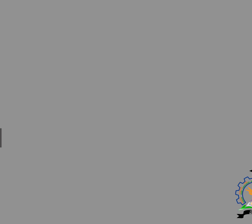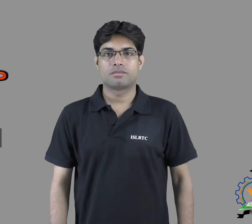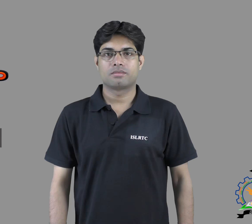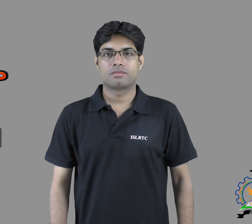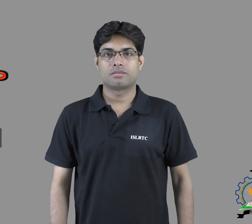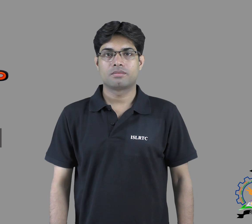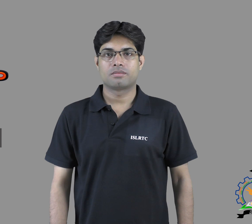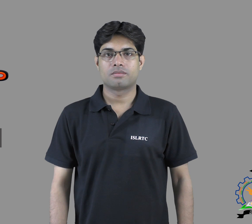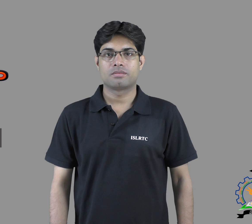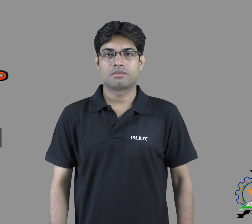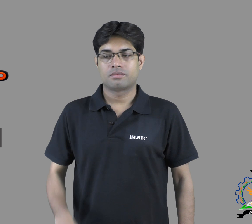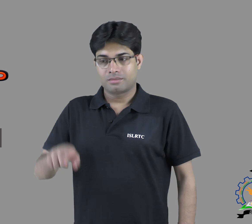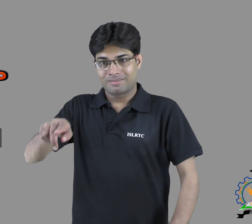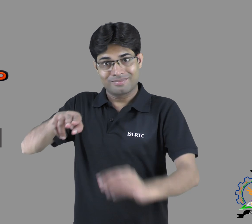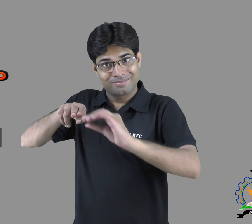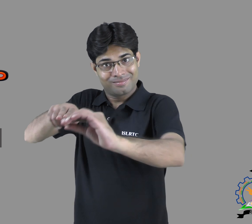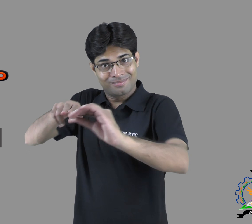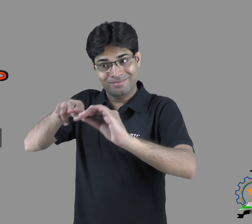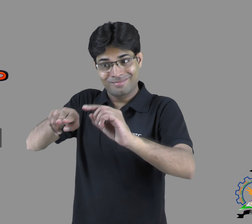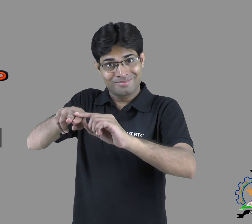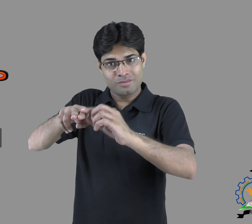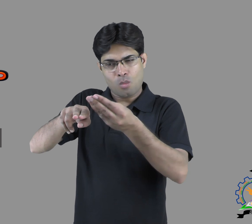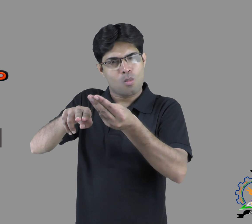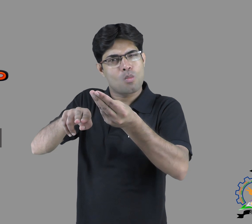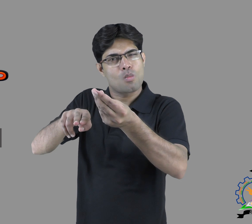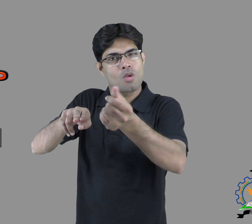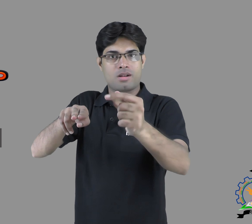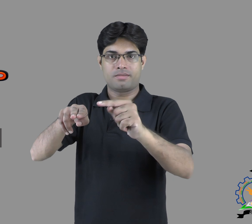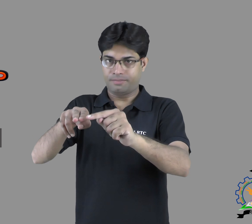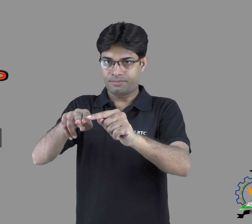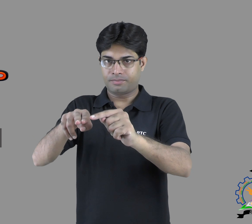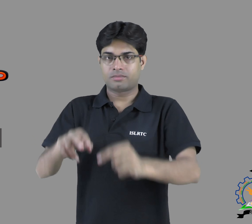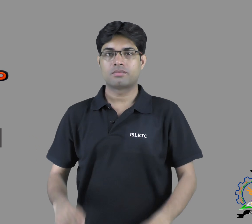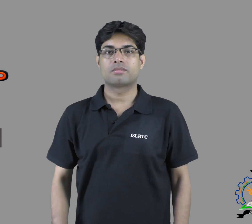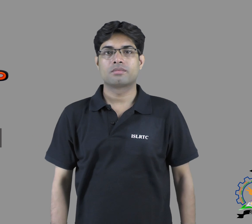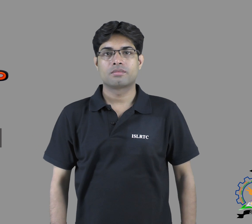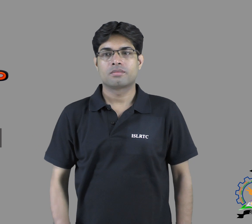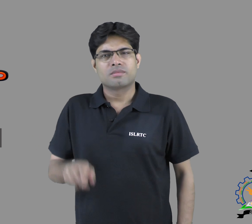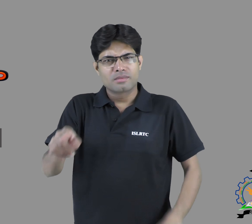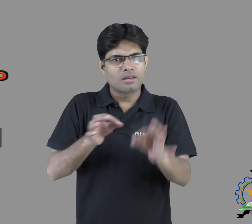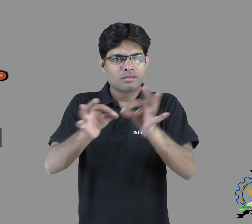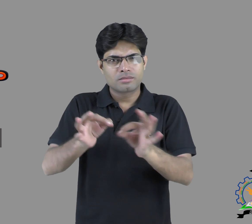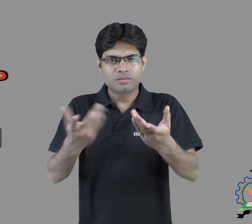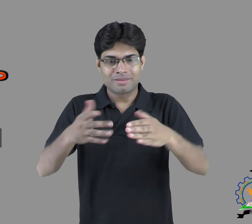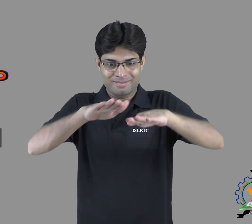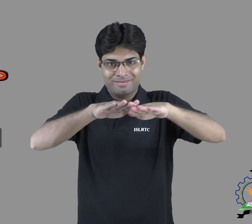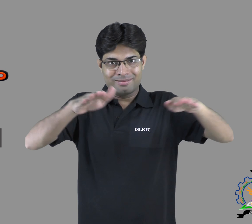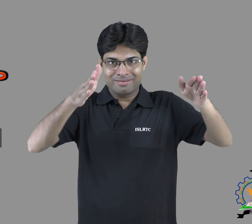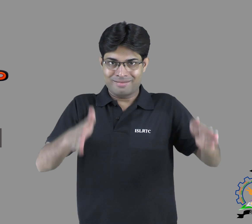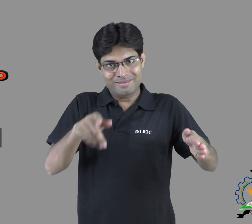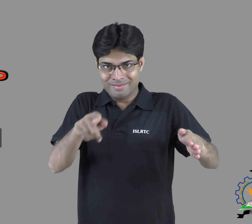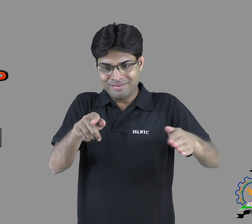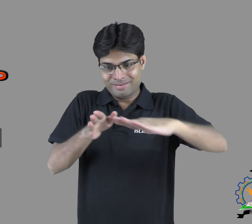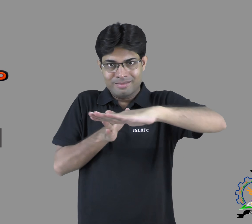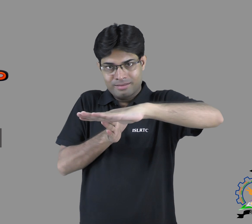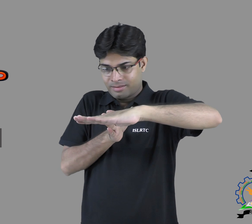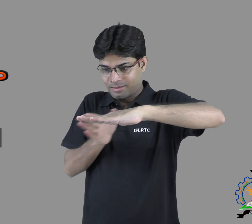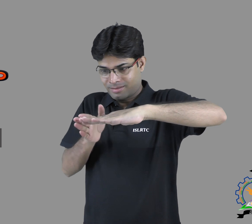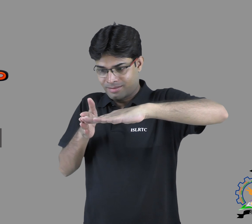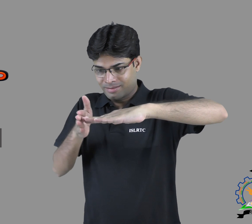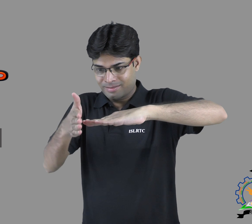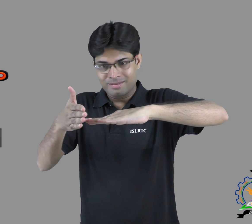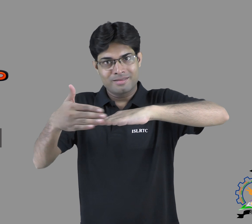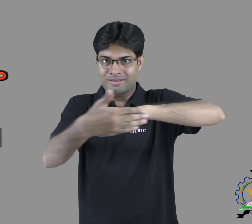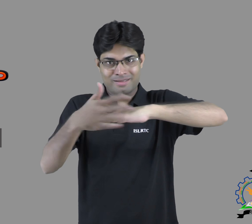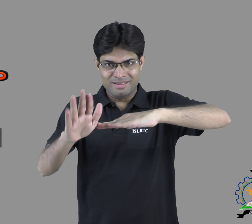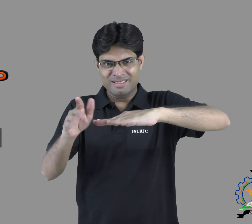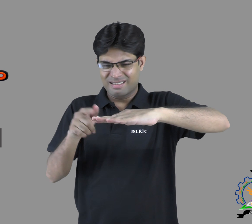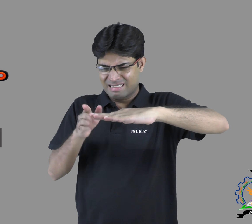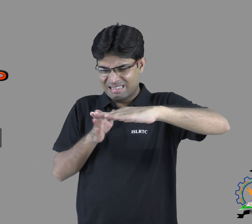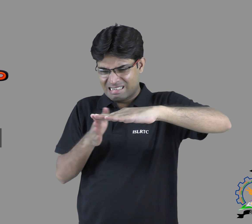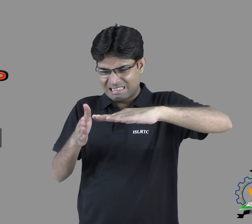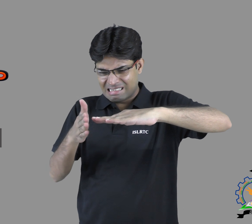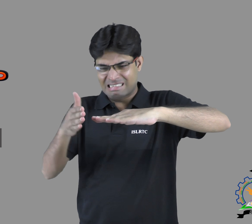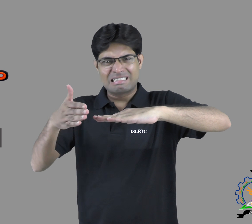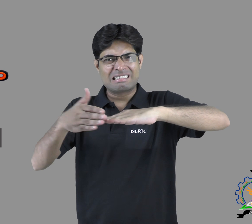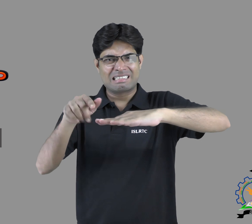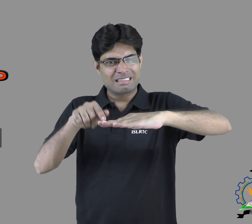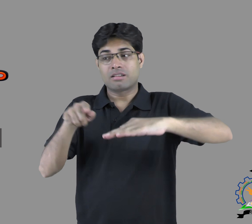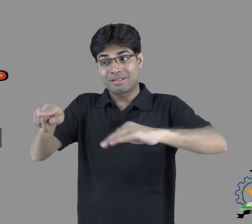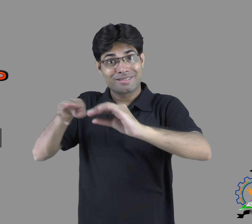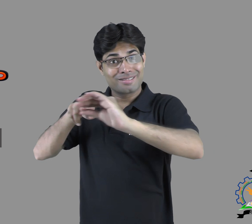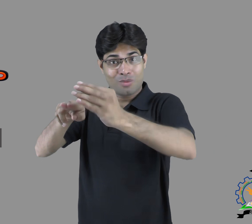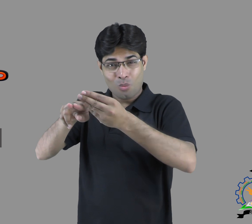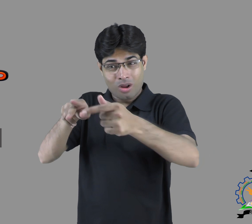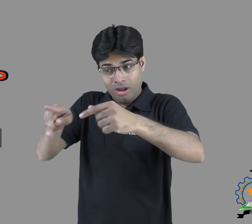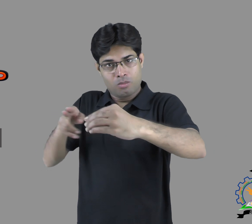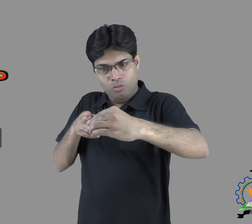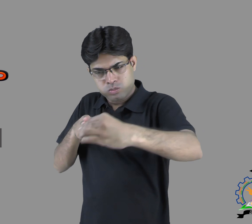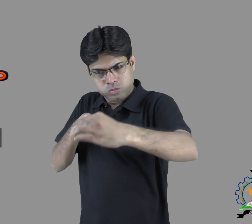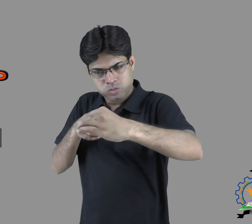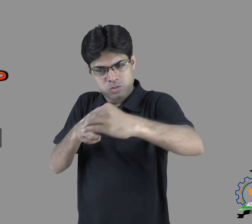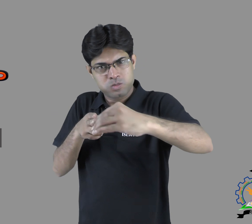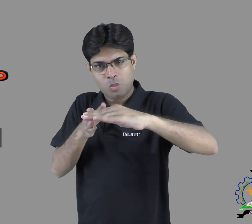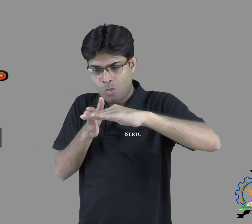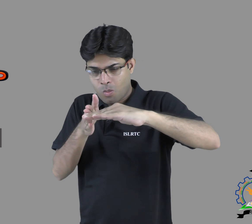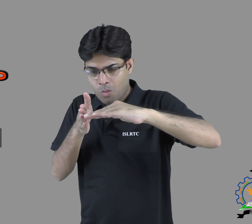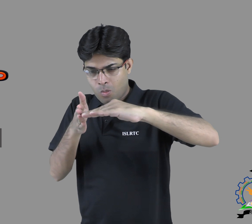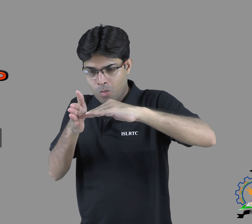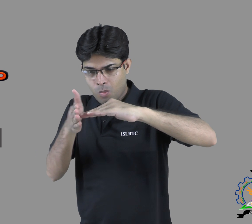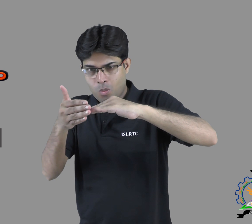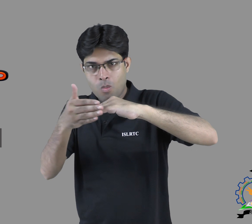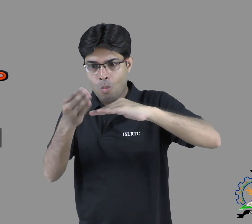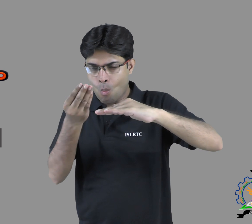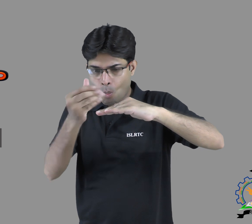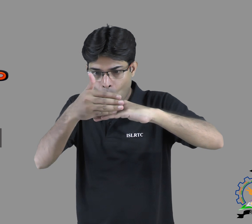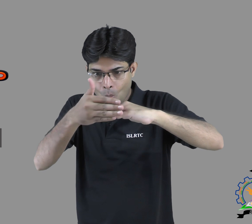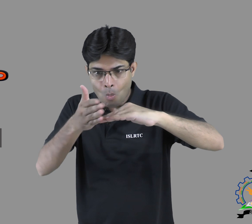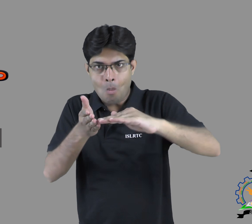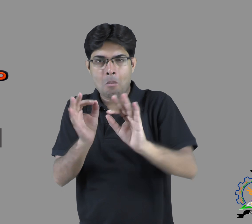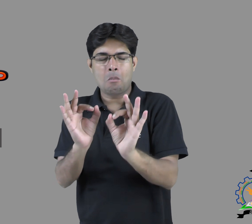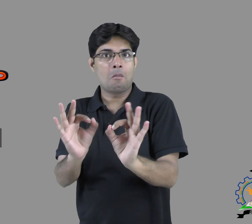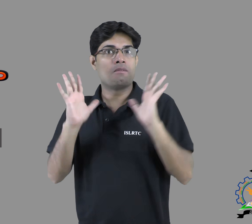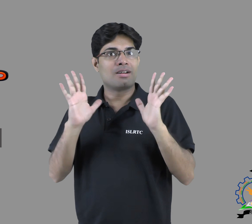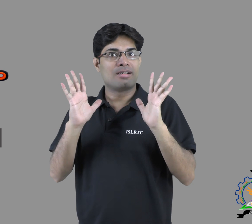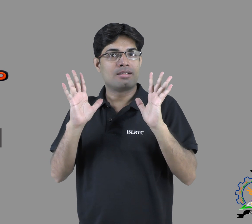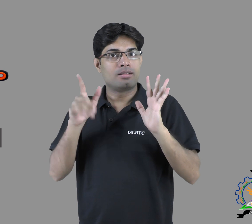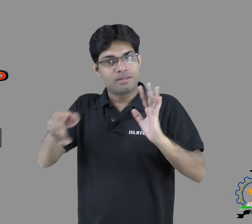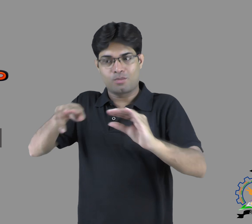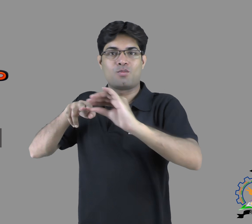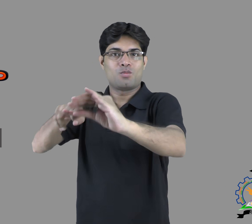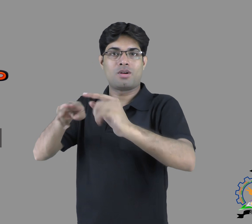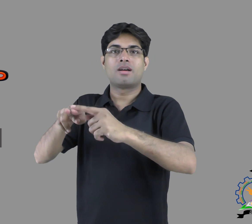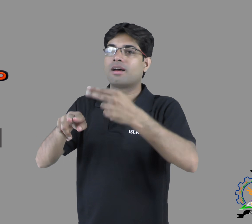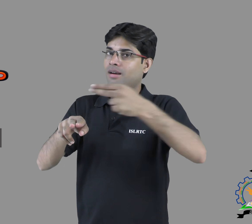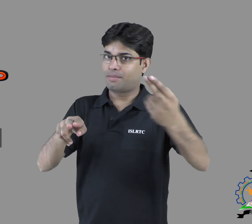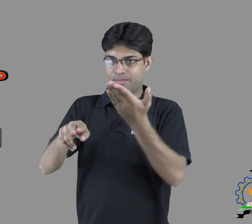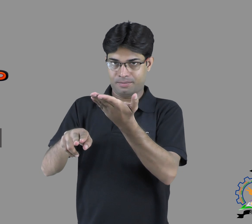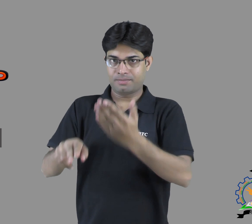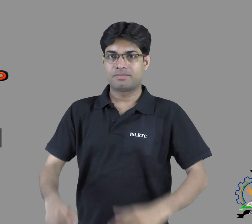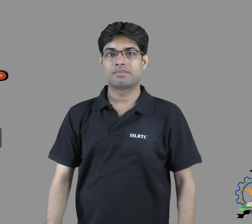Smooth File